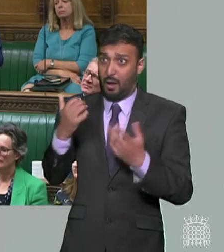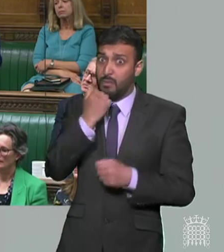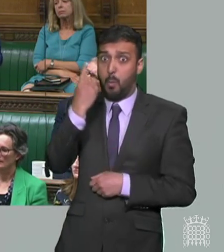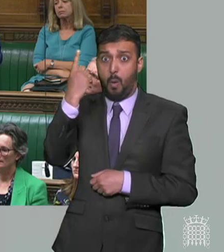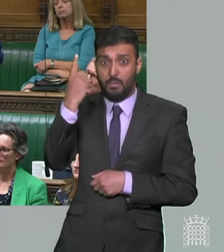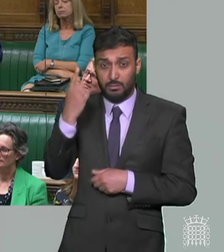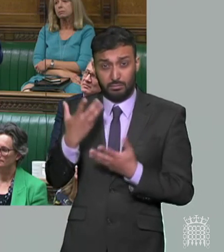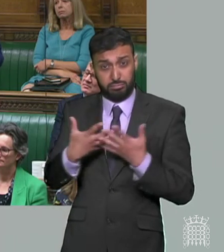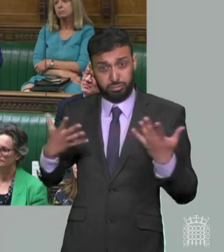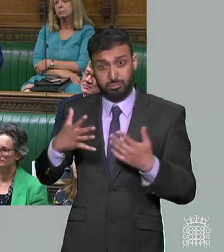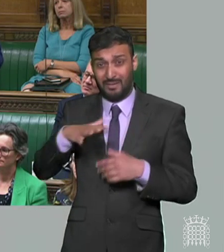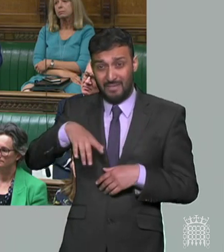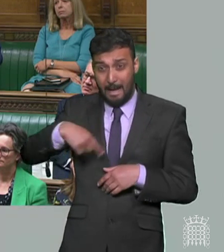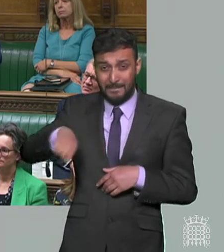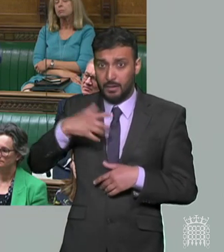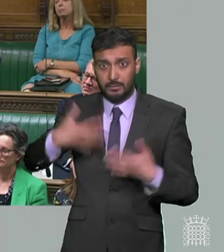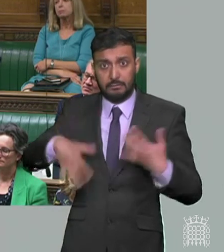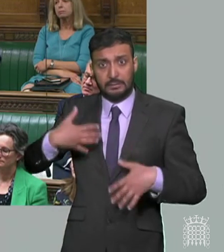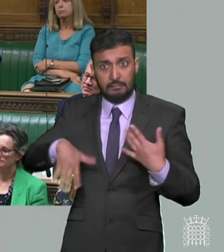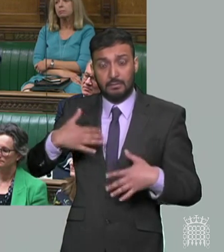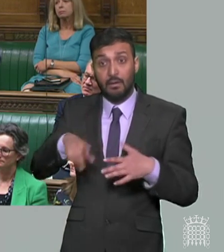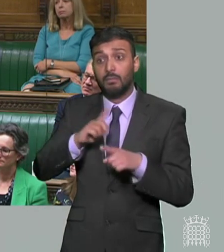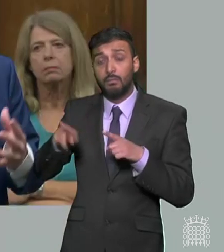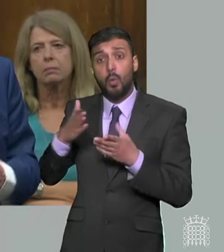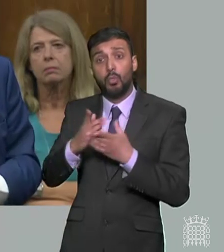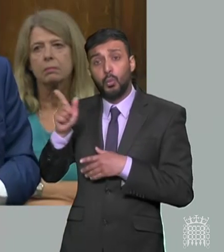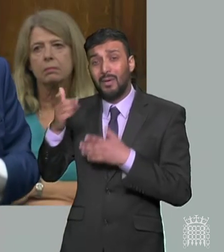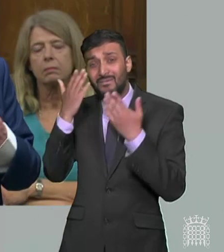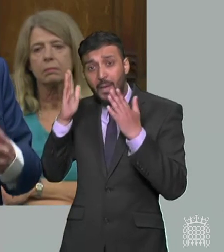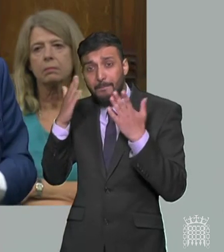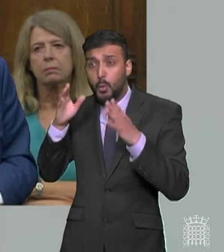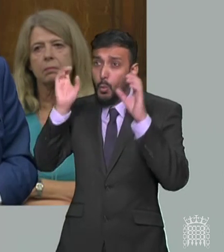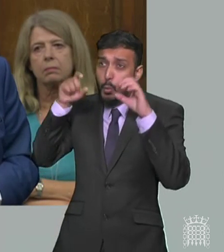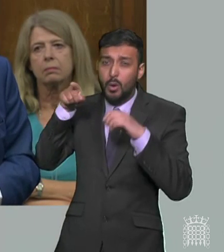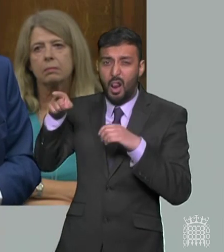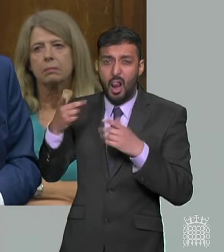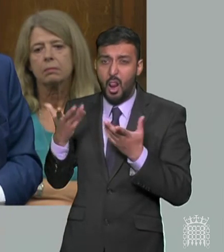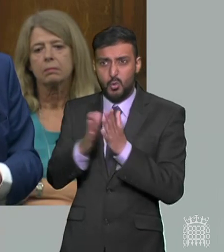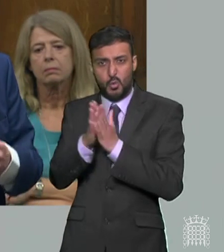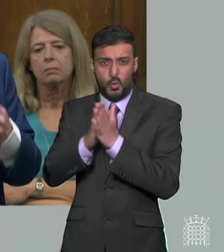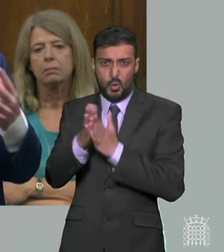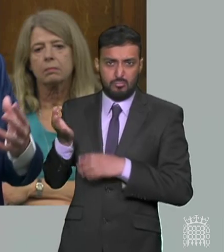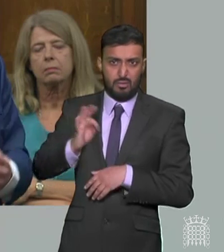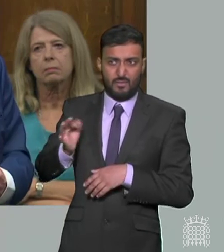Most of them are made possible by online platforms such as Facebook and Google, which make vast profits from advertising fraudsters.